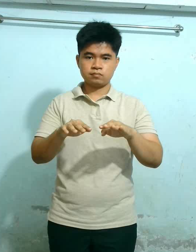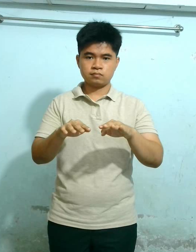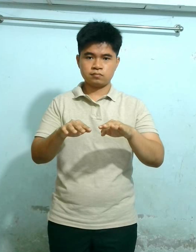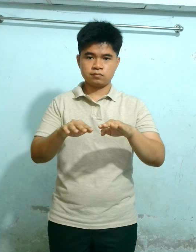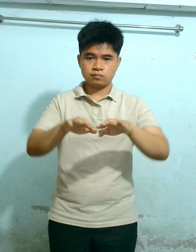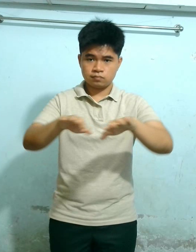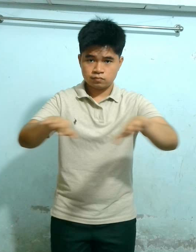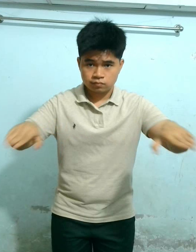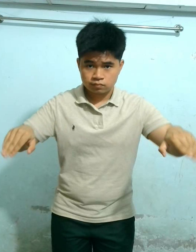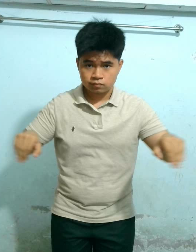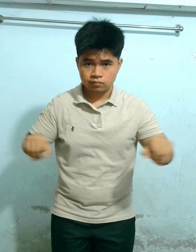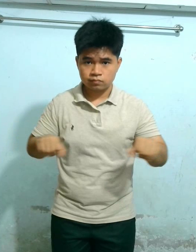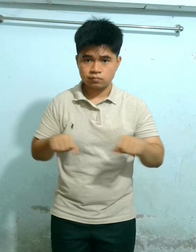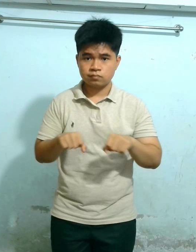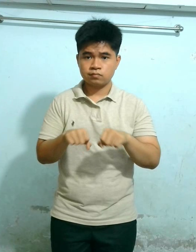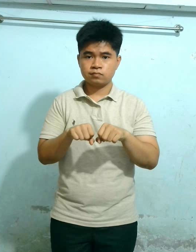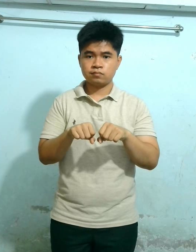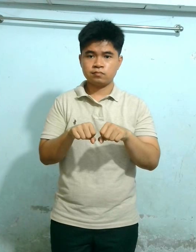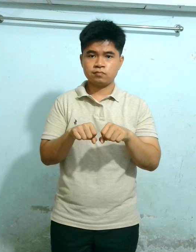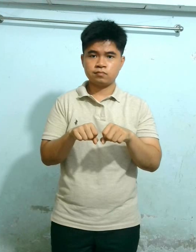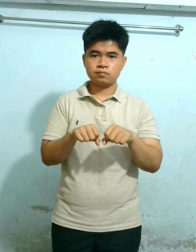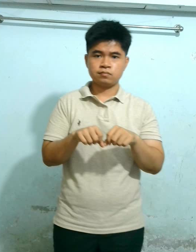boi